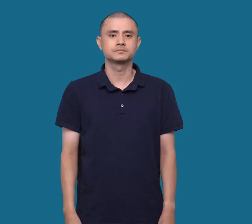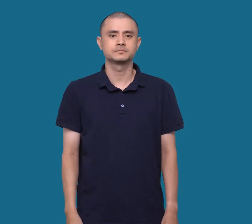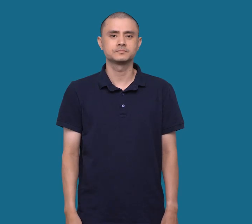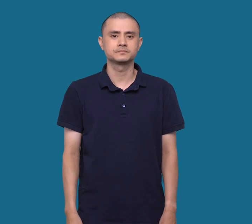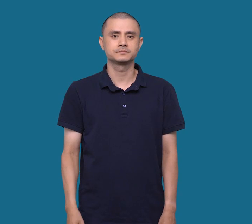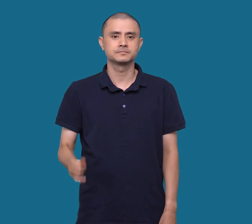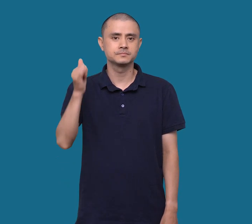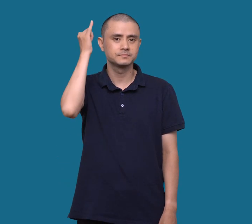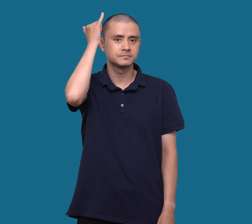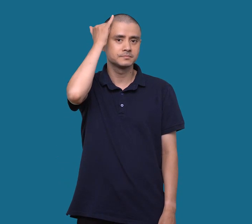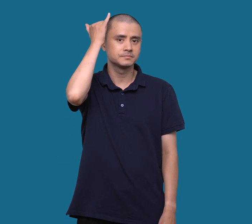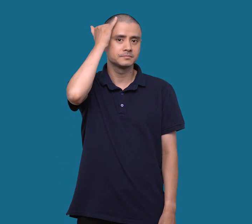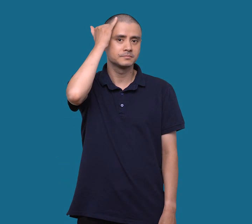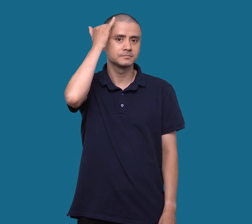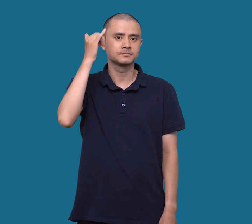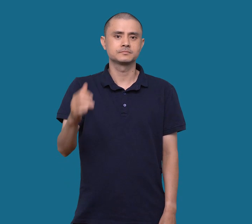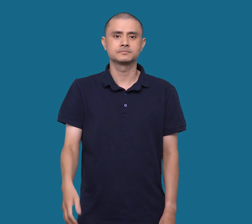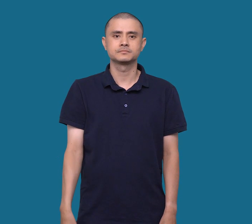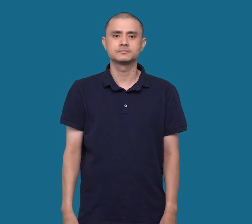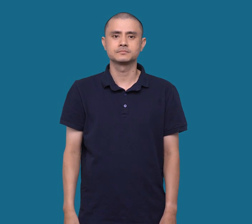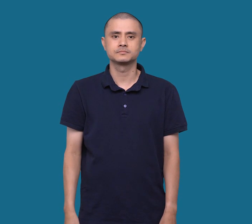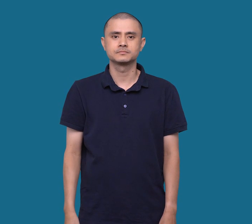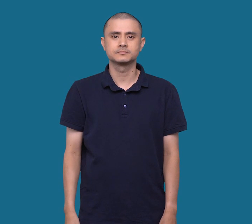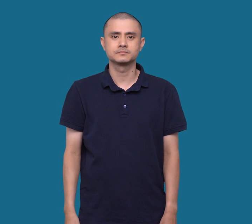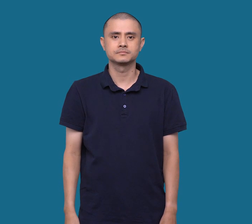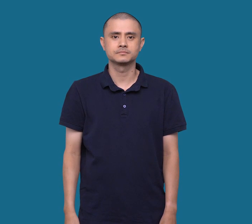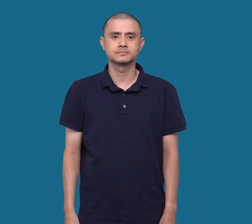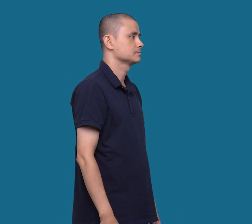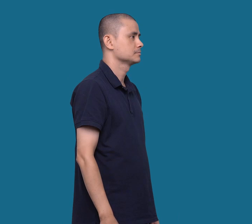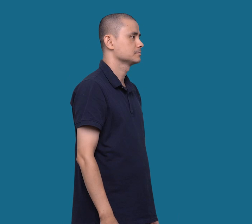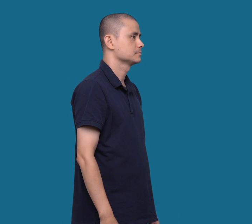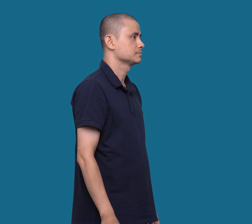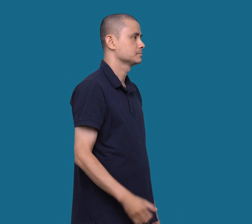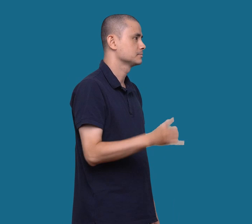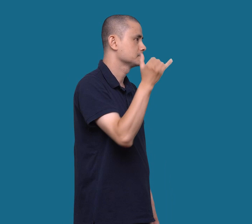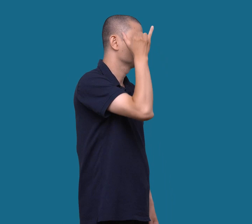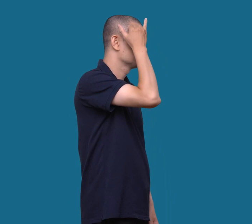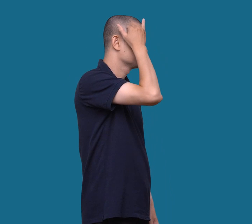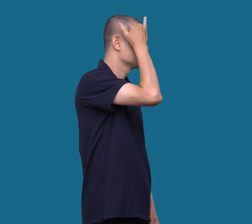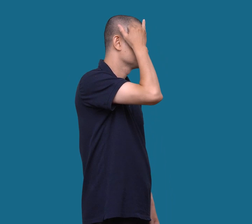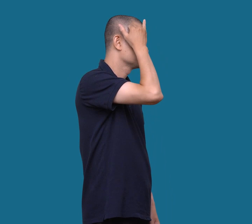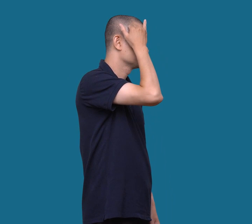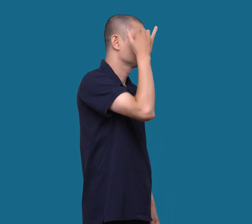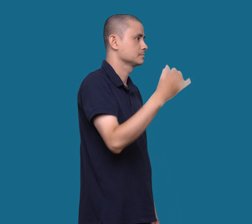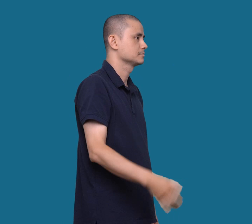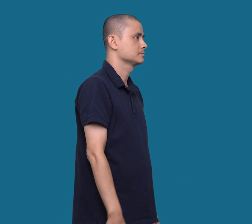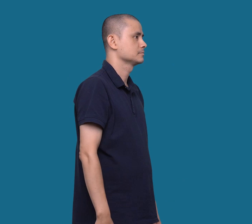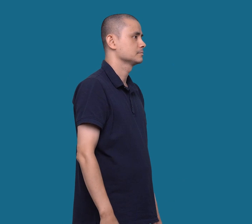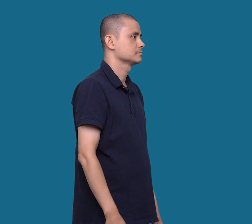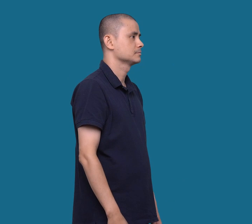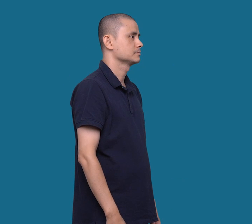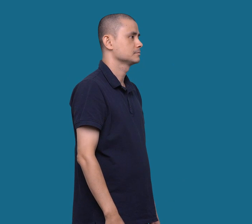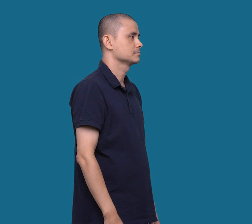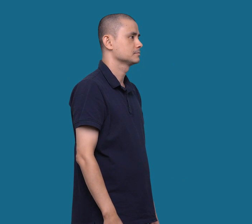Miến Điện (nước Mi-an-ma)